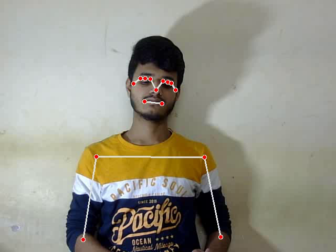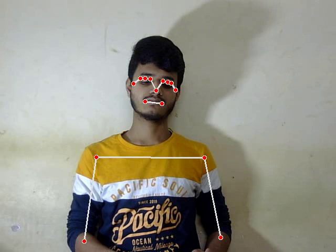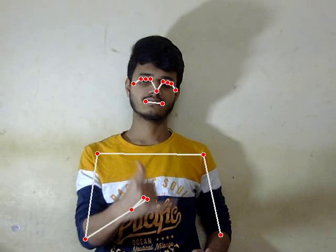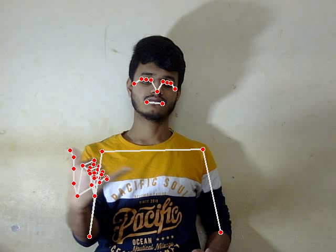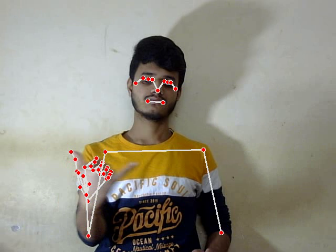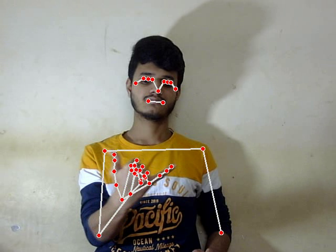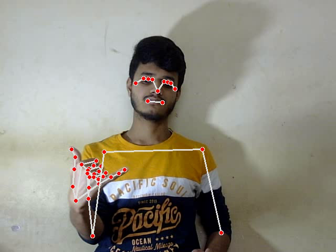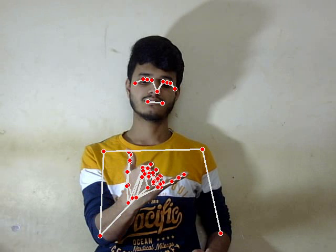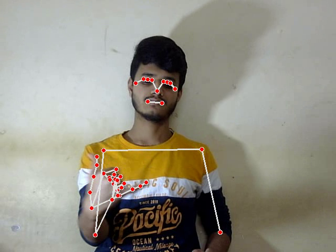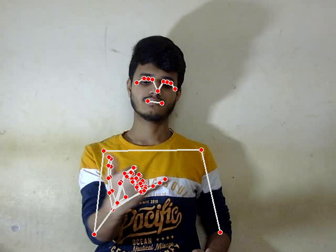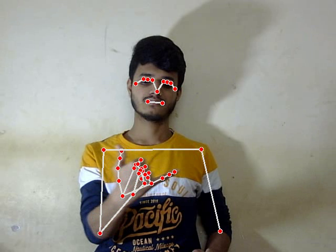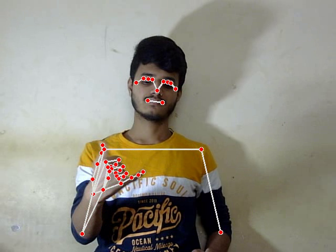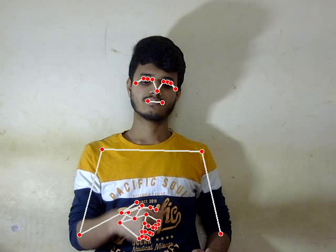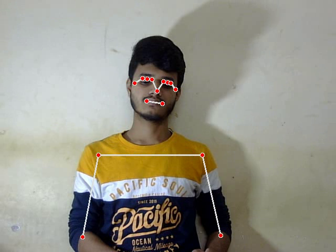same